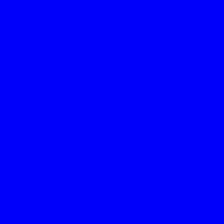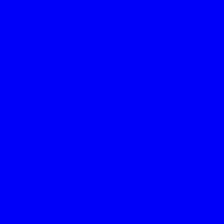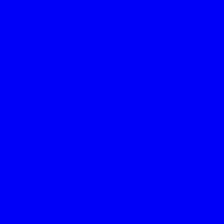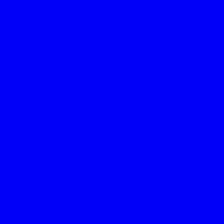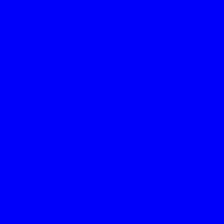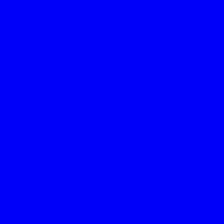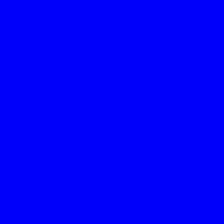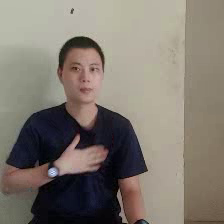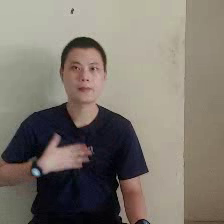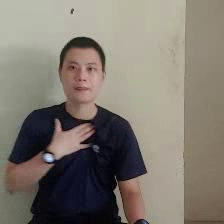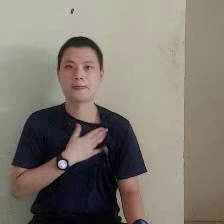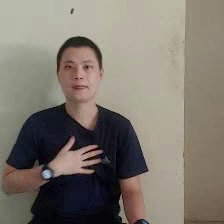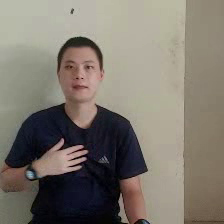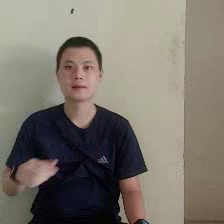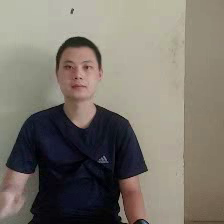Ăn mừng